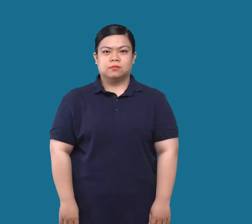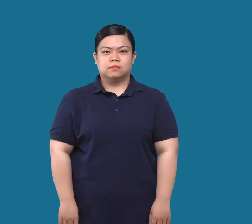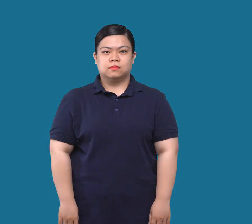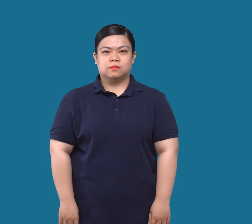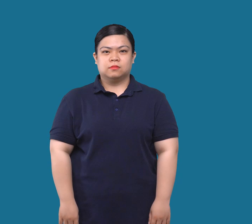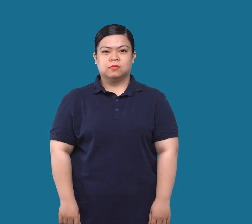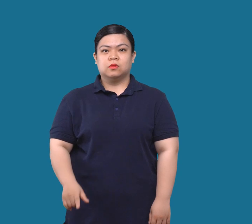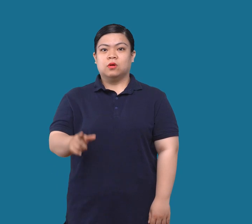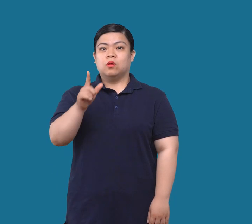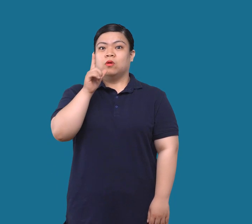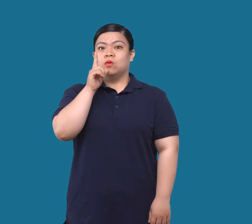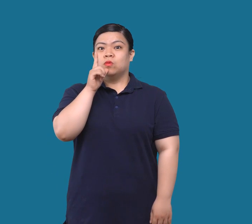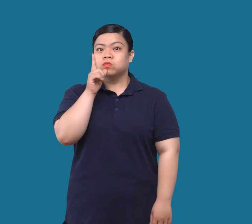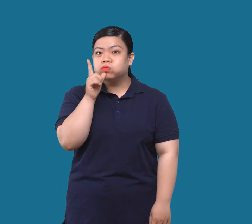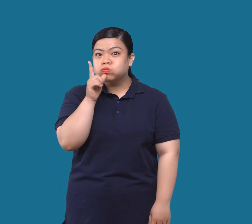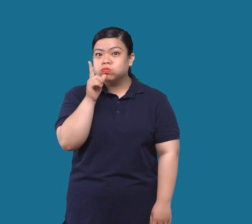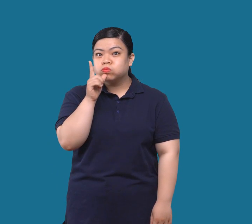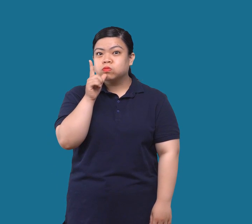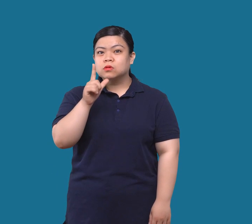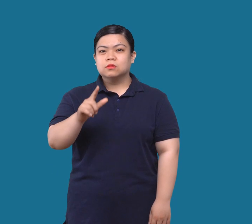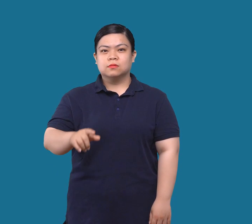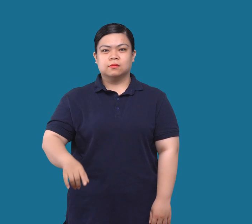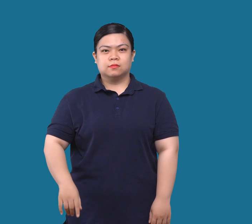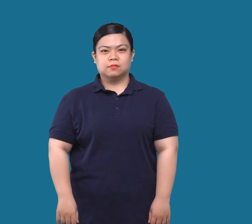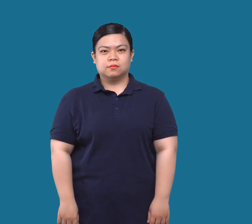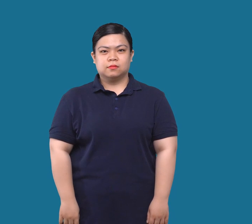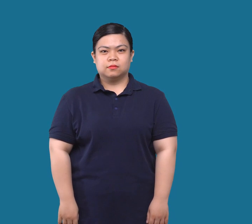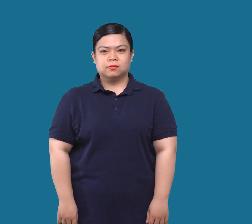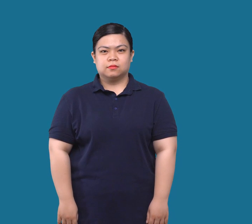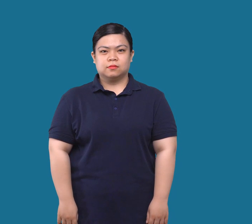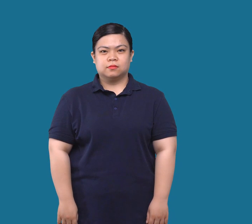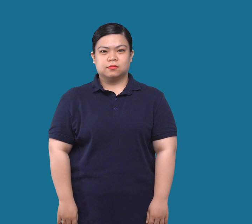phép mầu